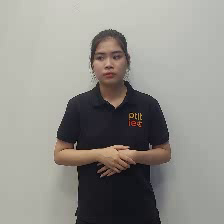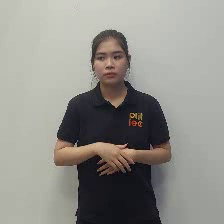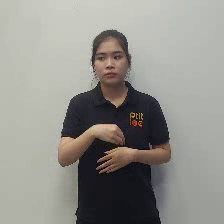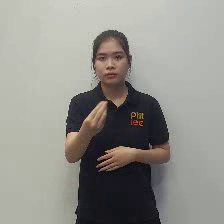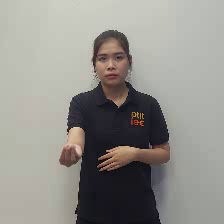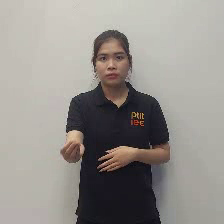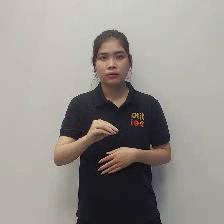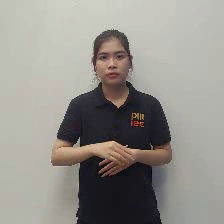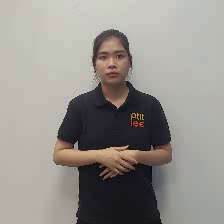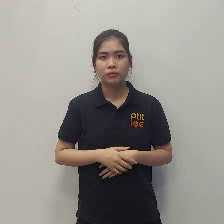Mua